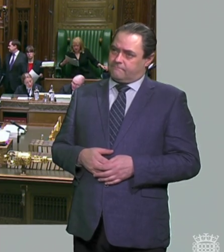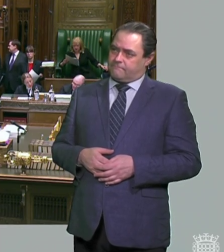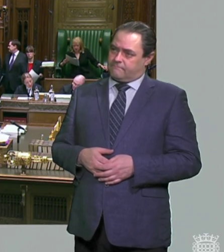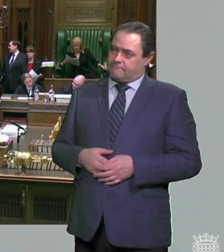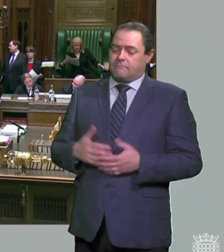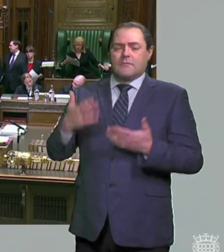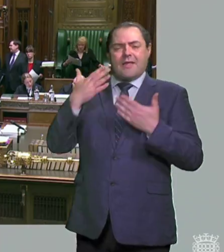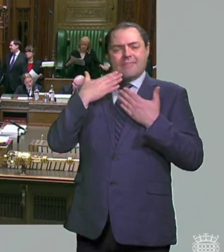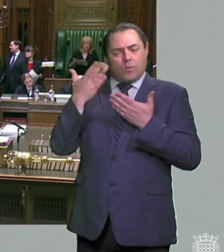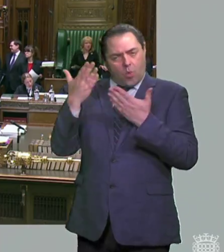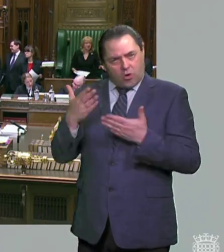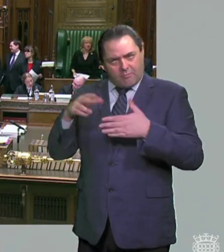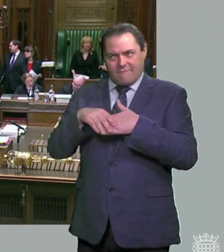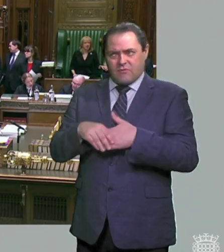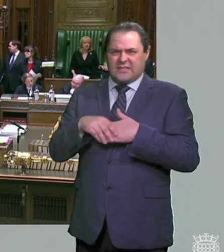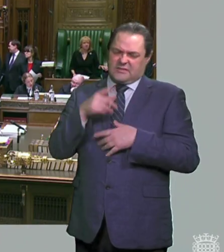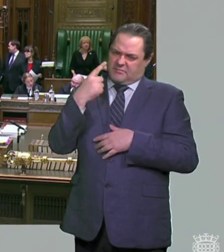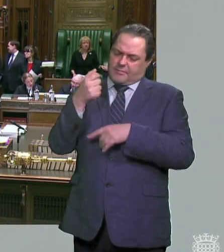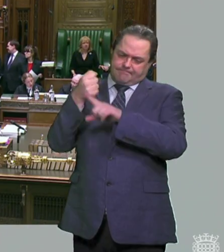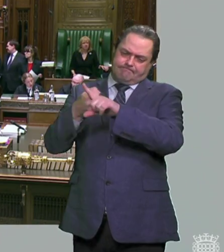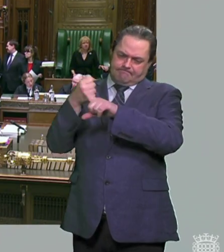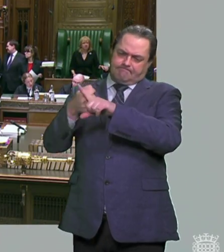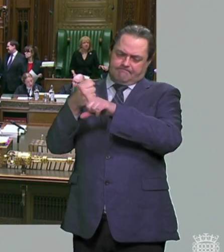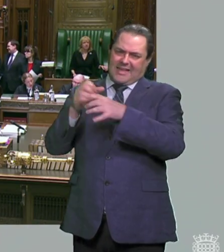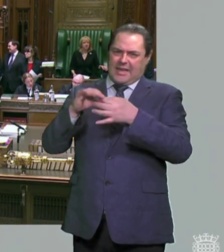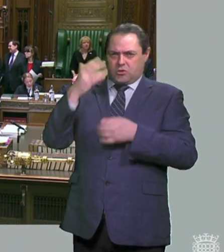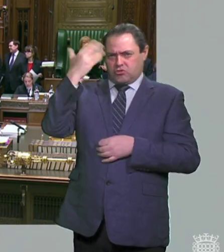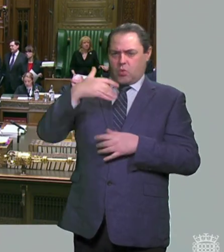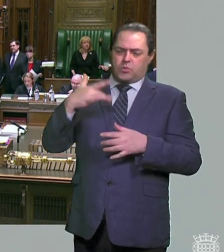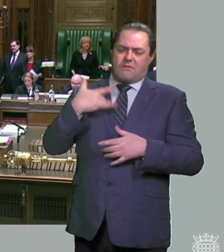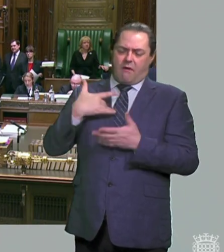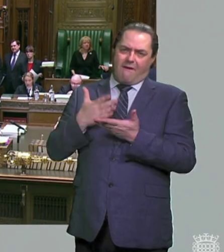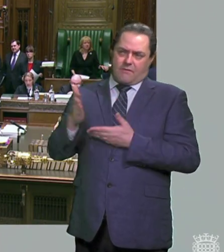My honourable Friend has been a dedicated champion for stroke survivors.